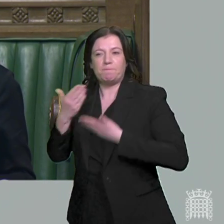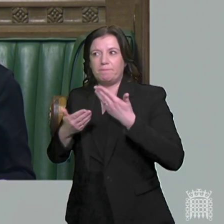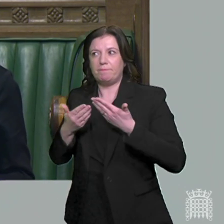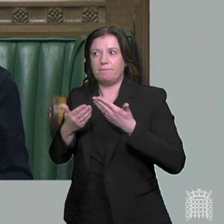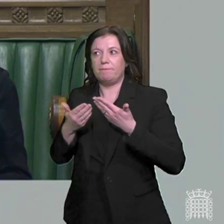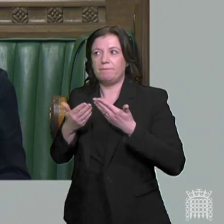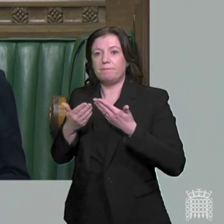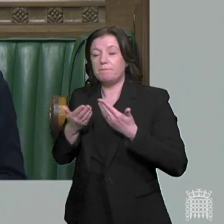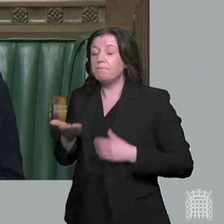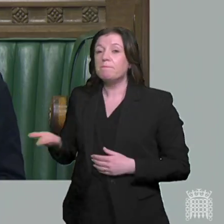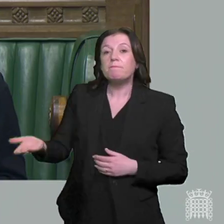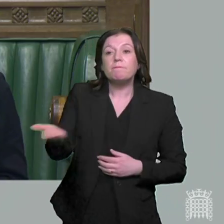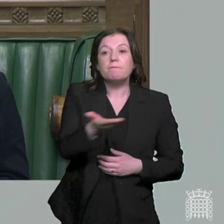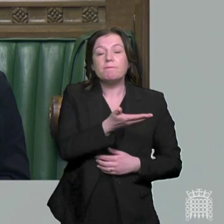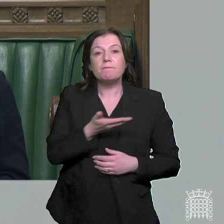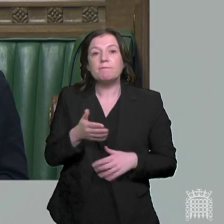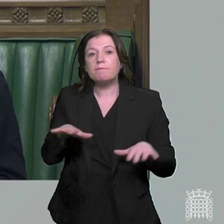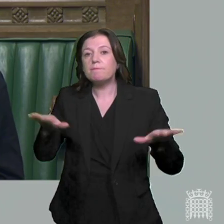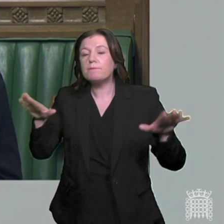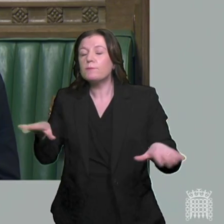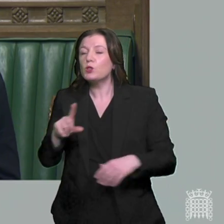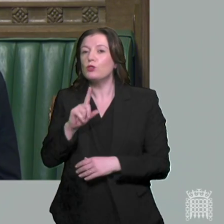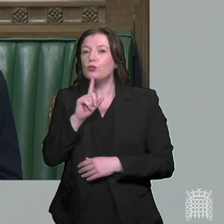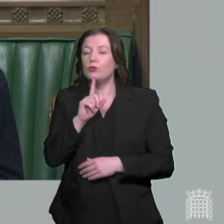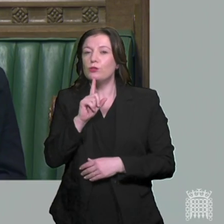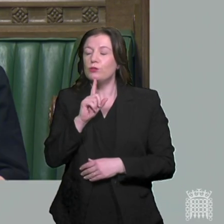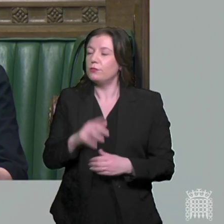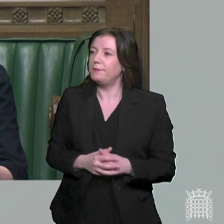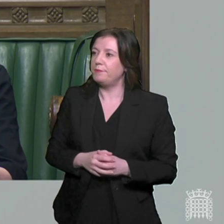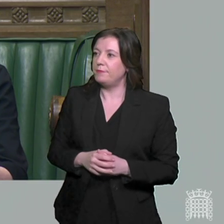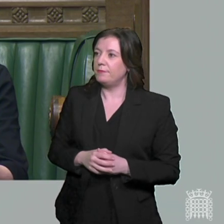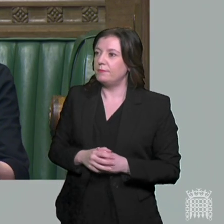I hope the House will settle down, please.